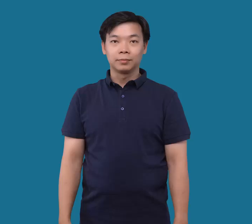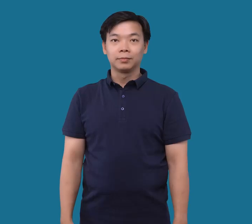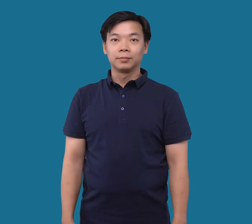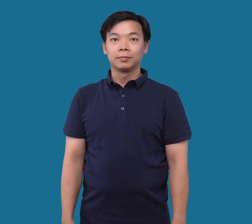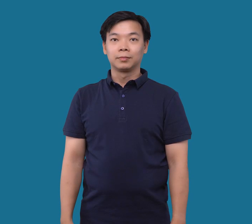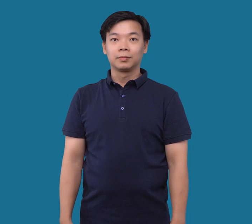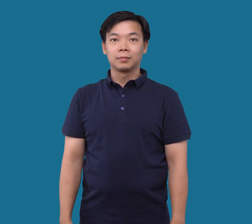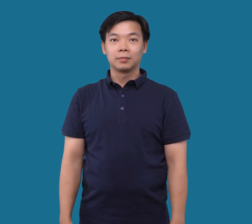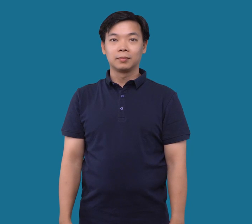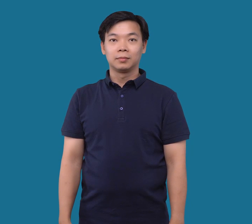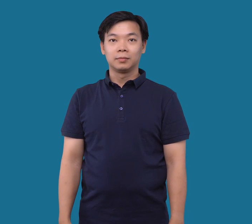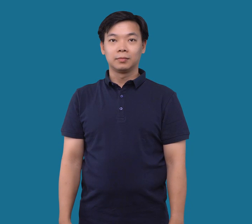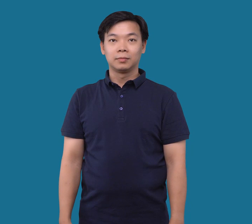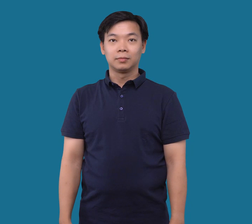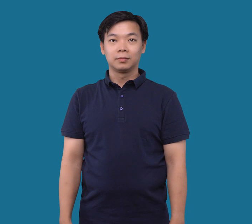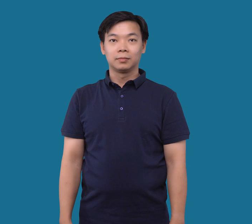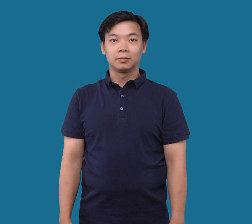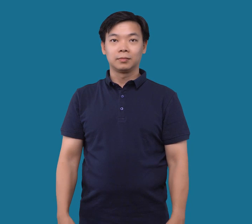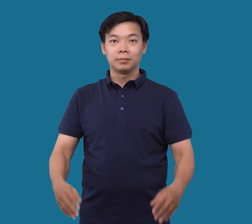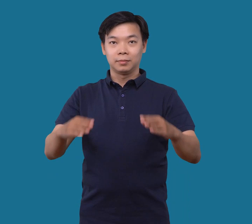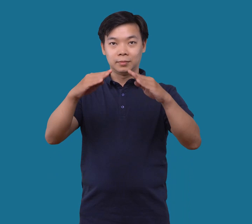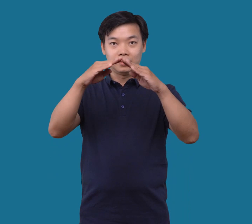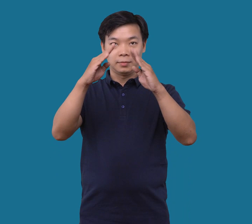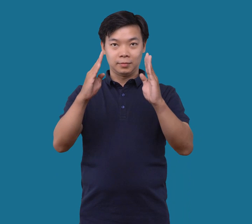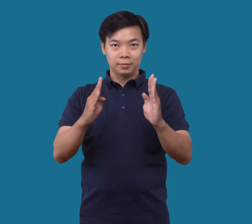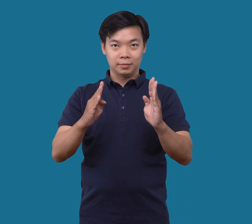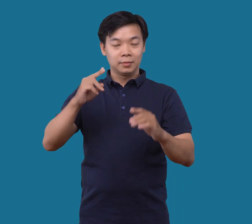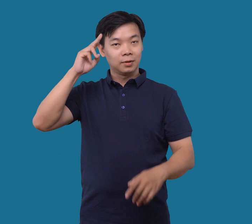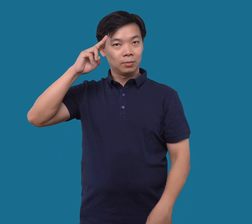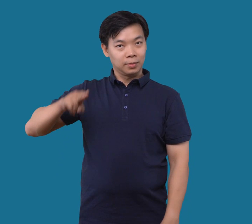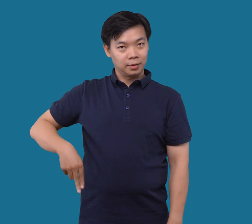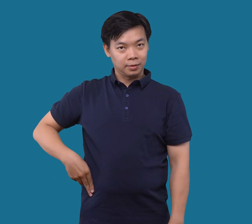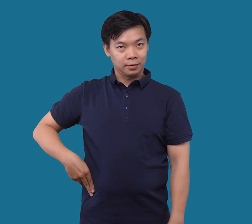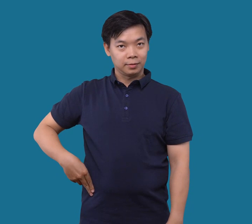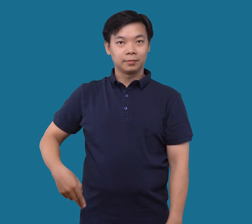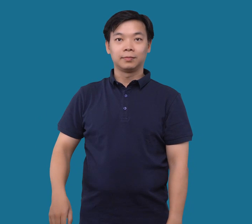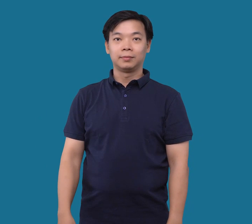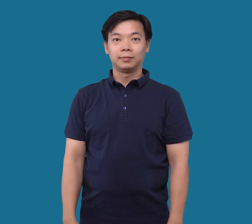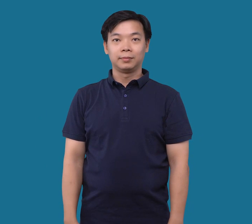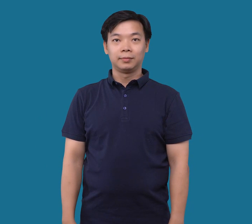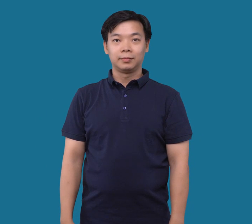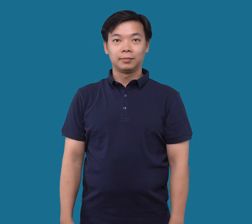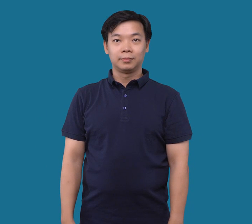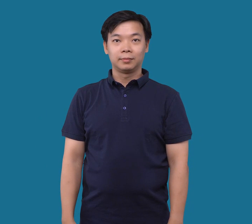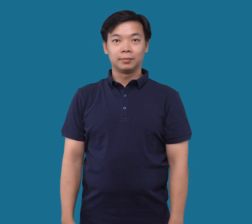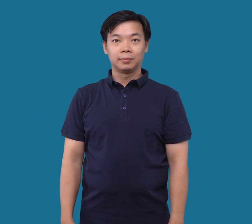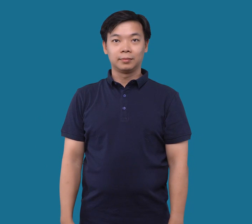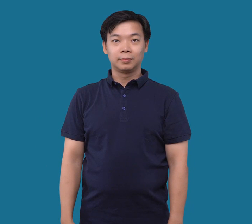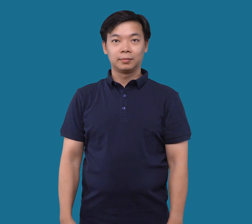bốt cảnh sát